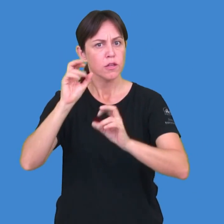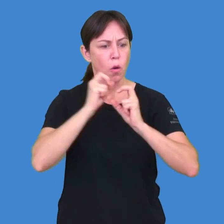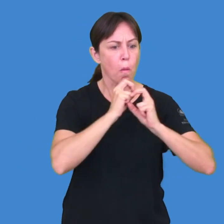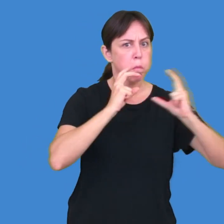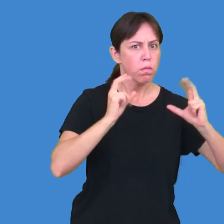gordo